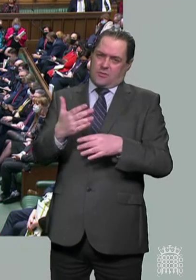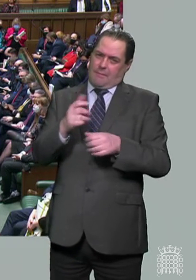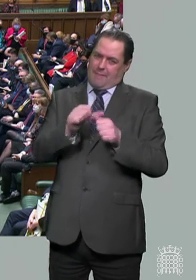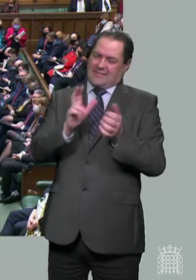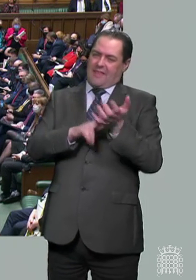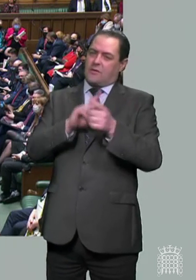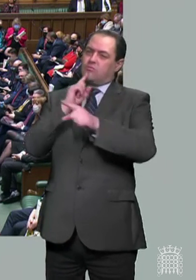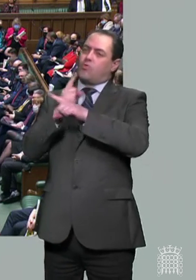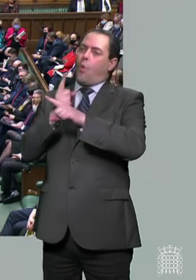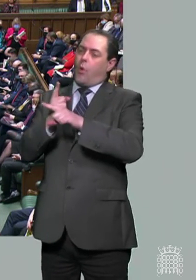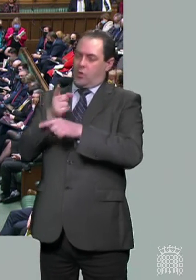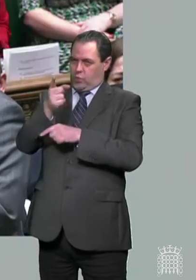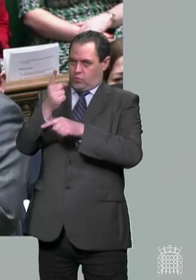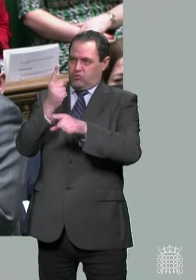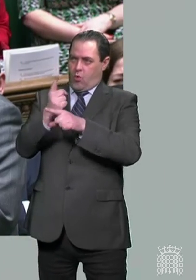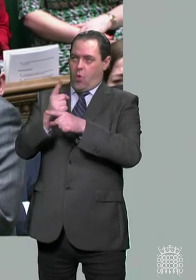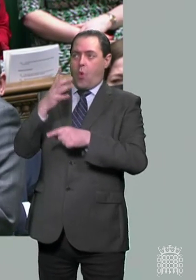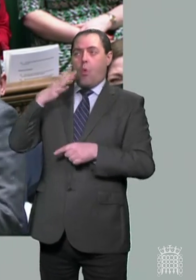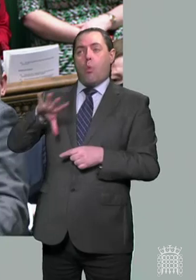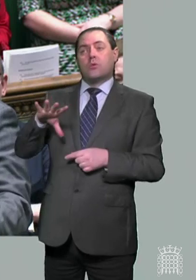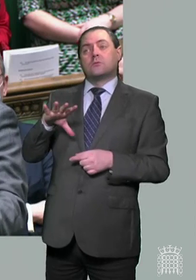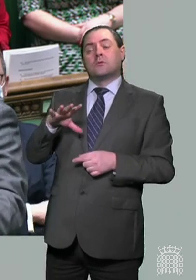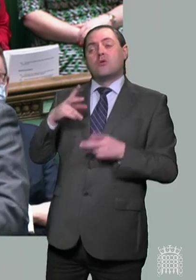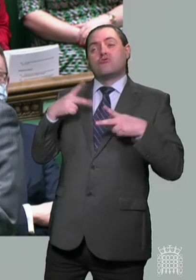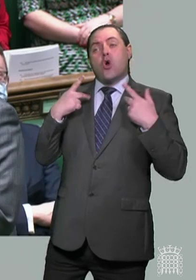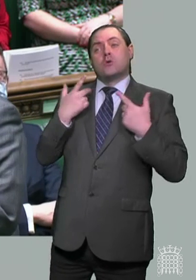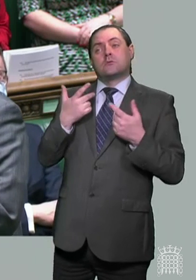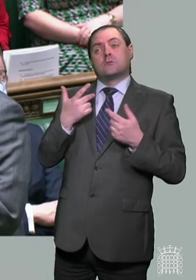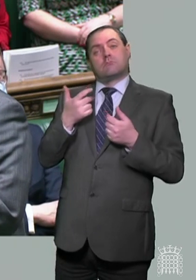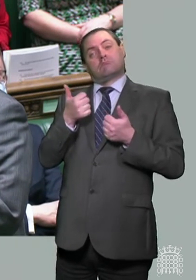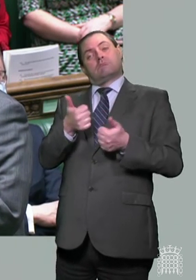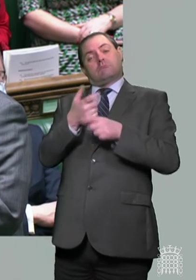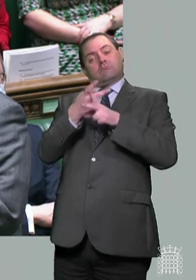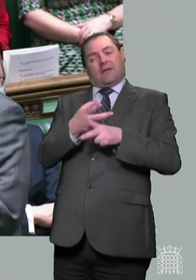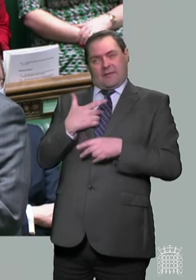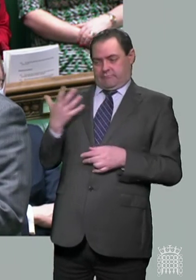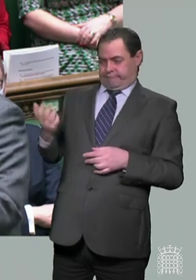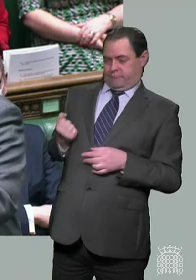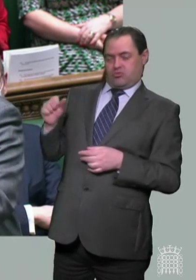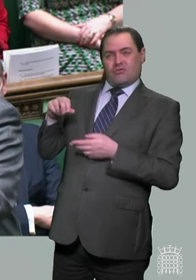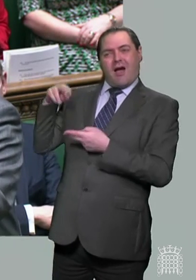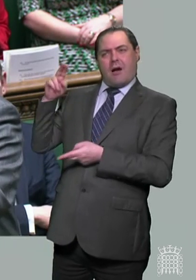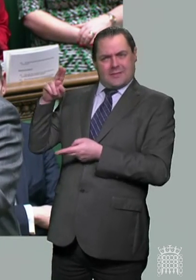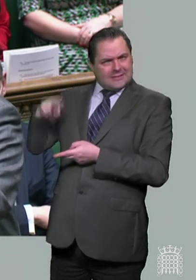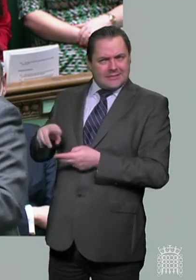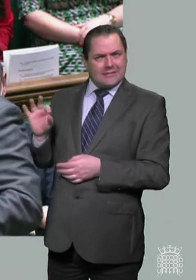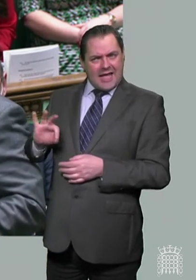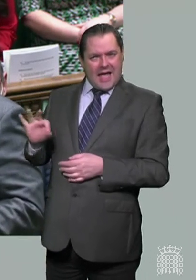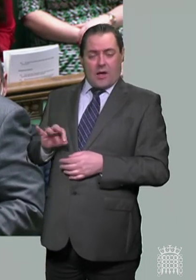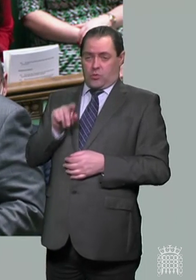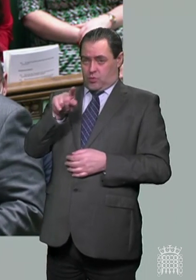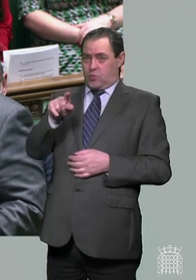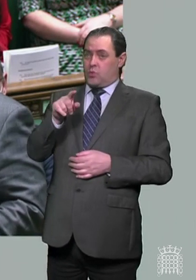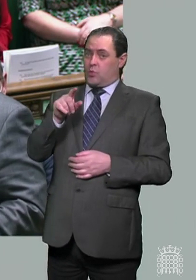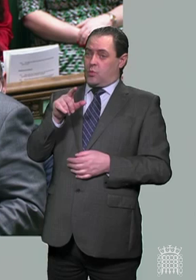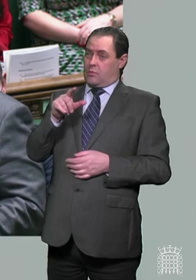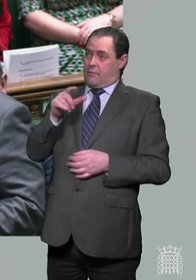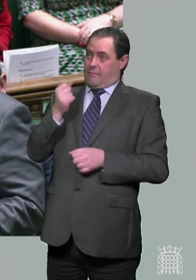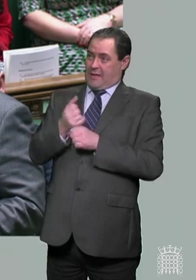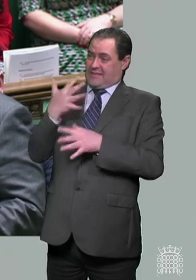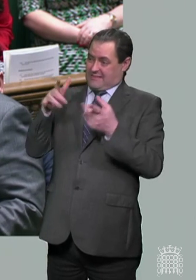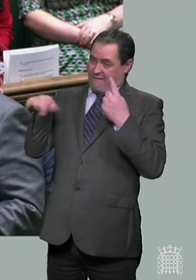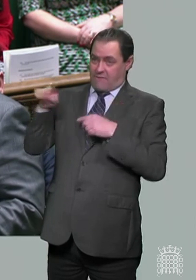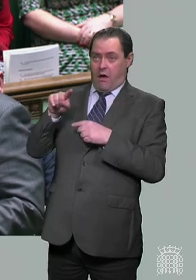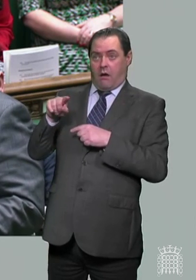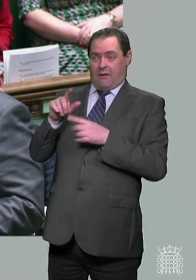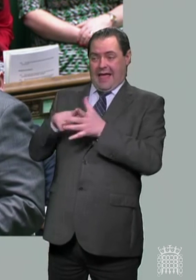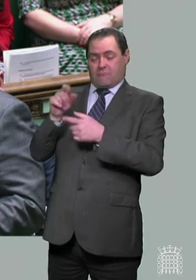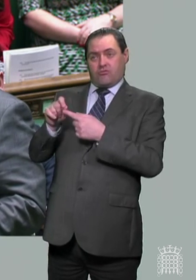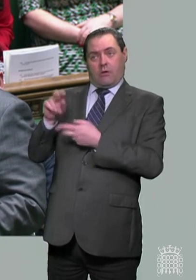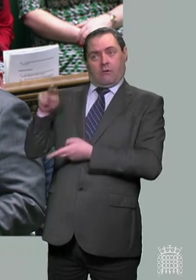They are the very backbone of the national health service—the very people he is hitting with a pay cut in April.